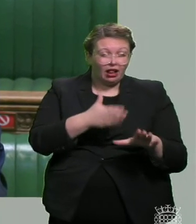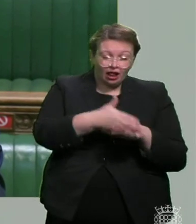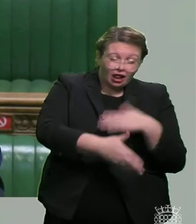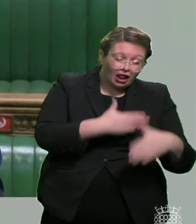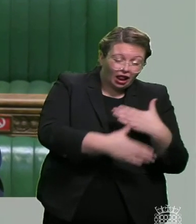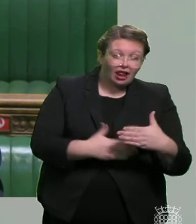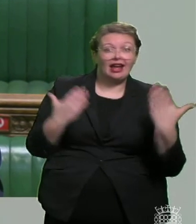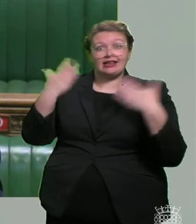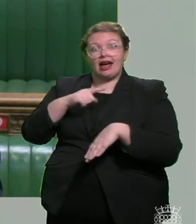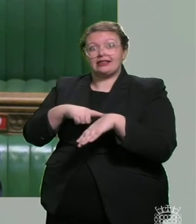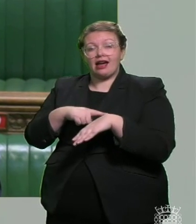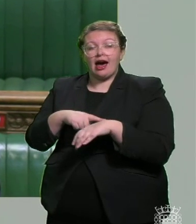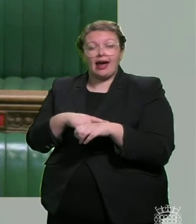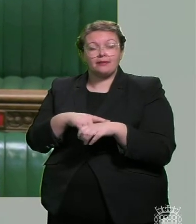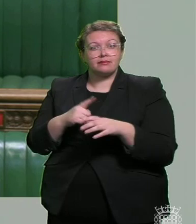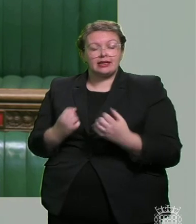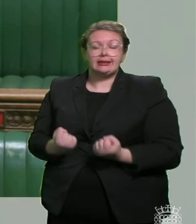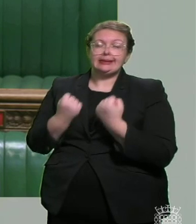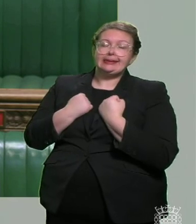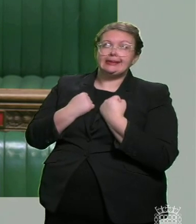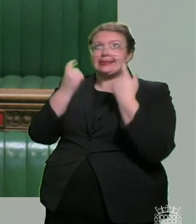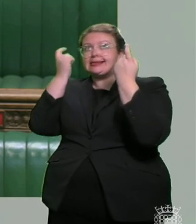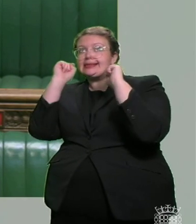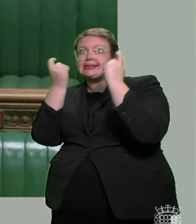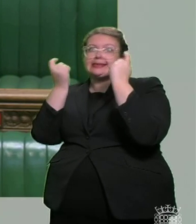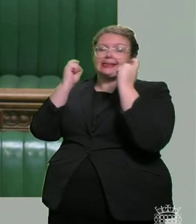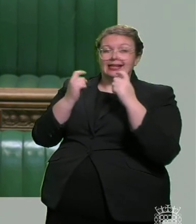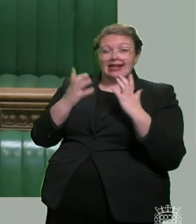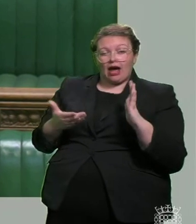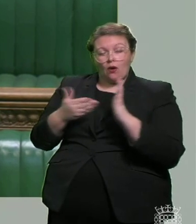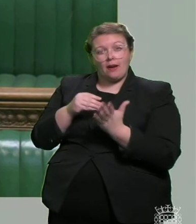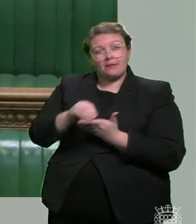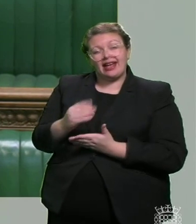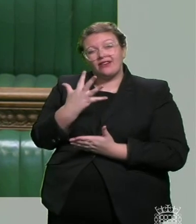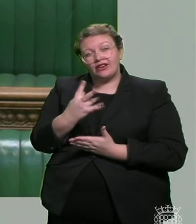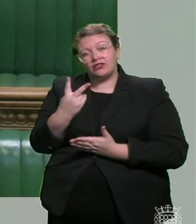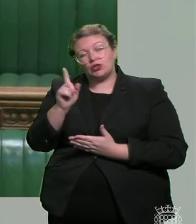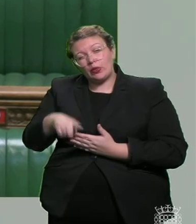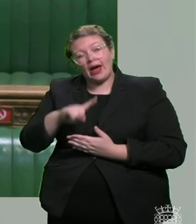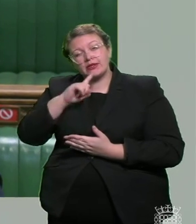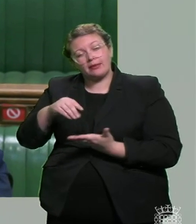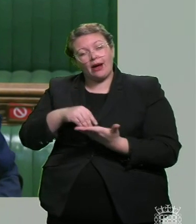He spends his nights worrying about the £52,000 bill that he now has to pay for fire safety repairs.